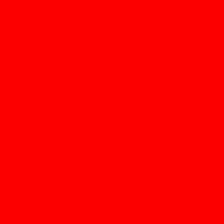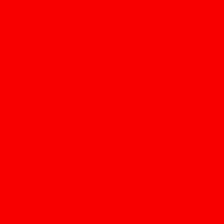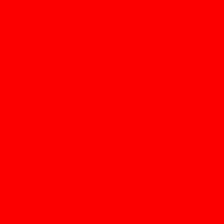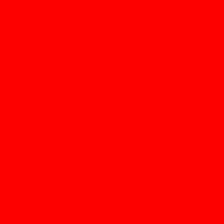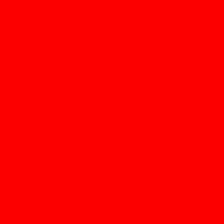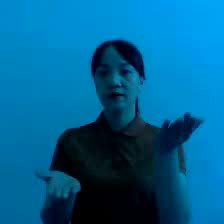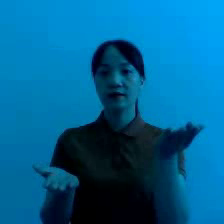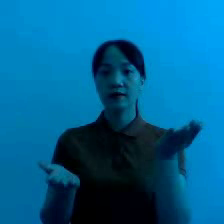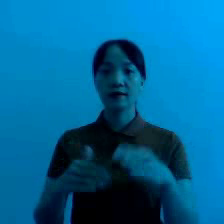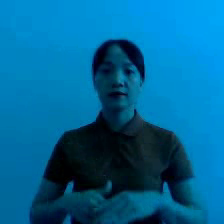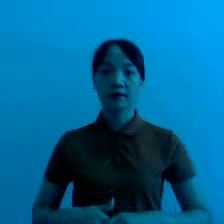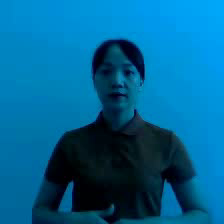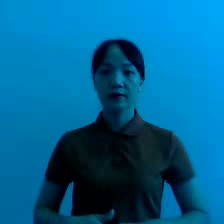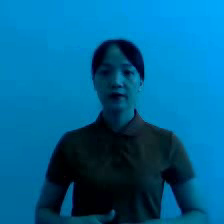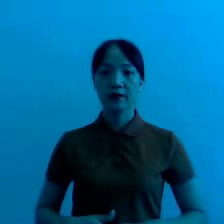Có thể